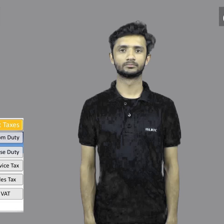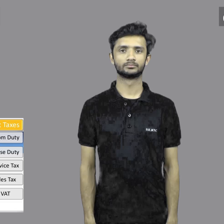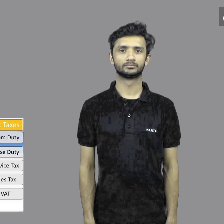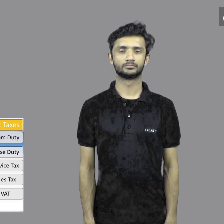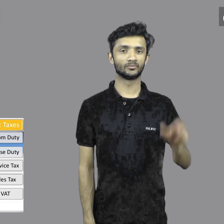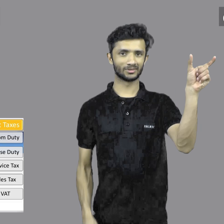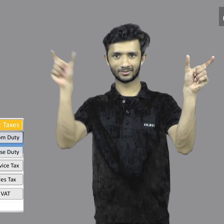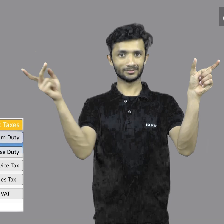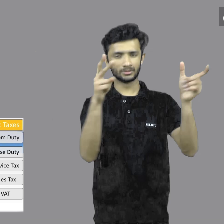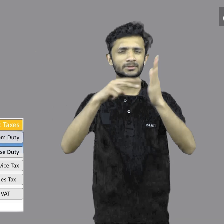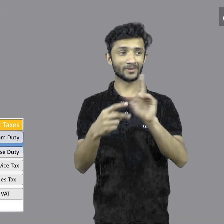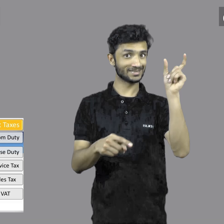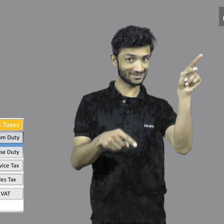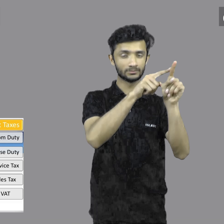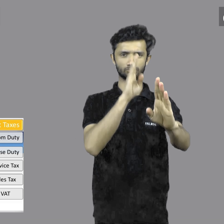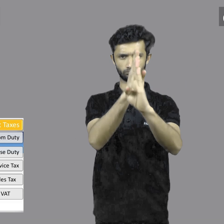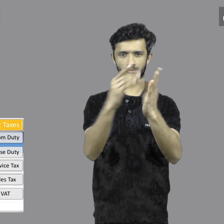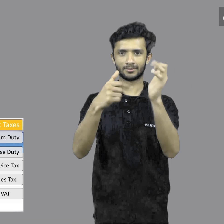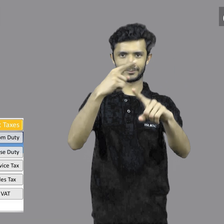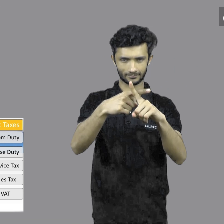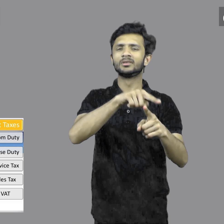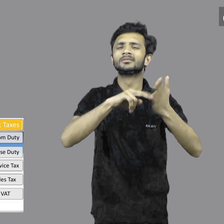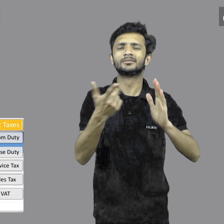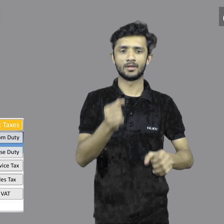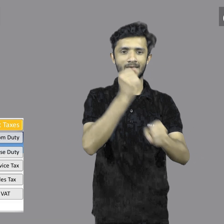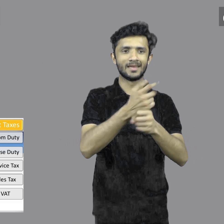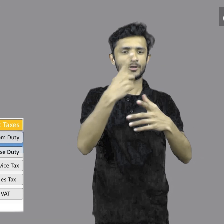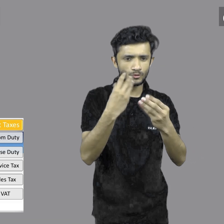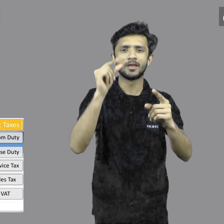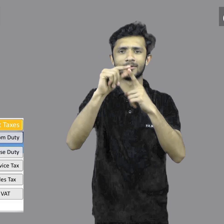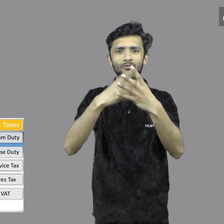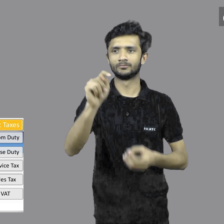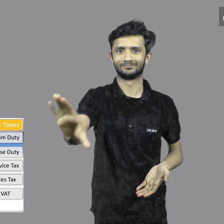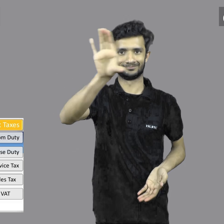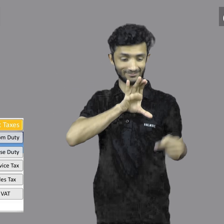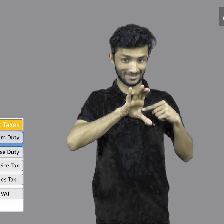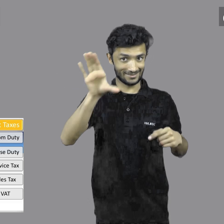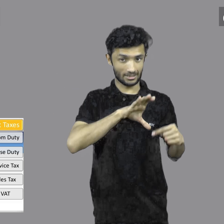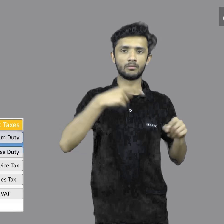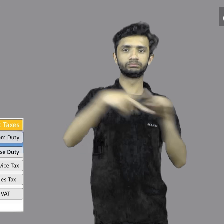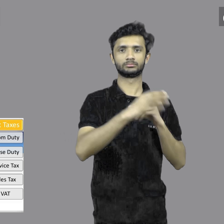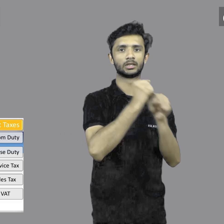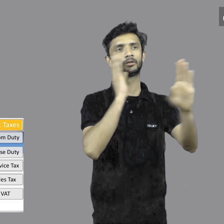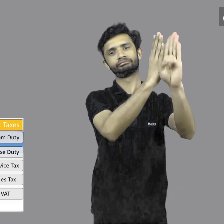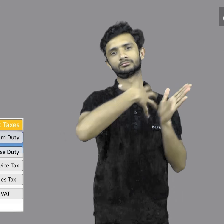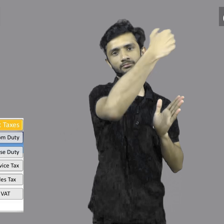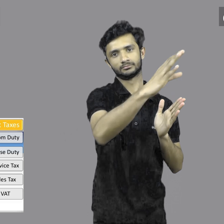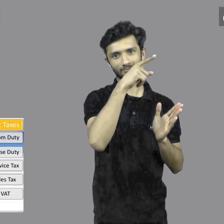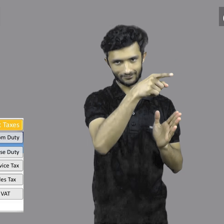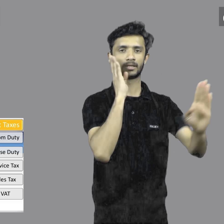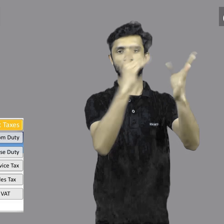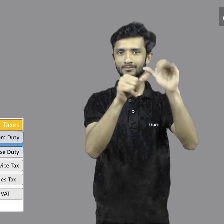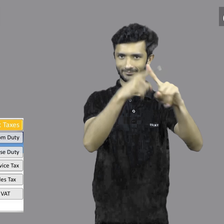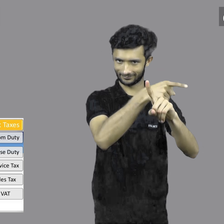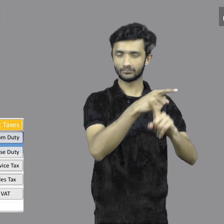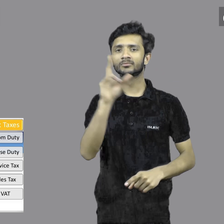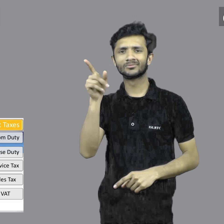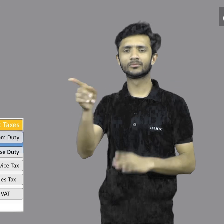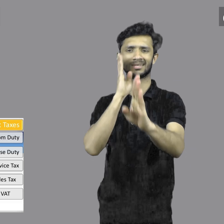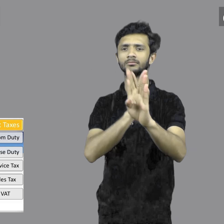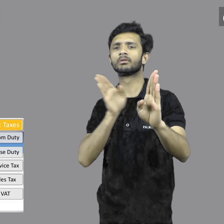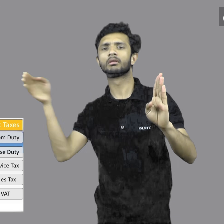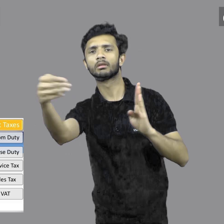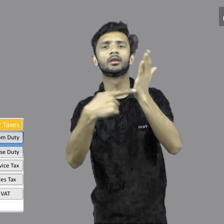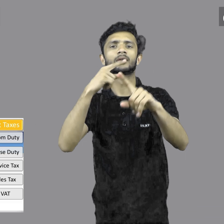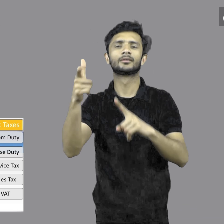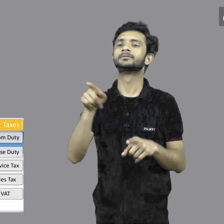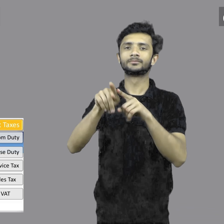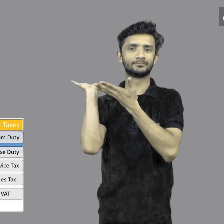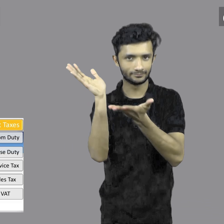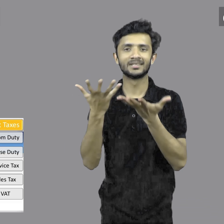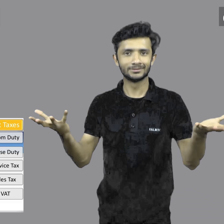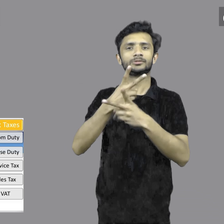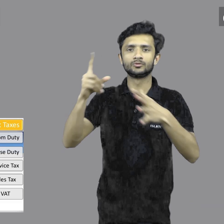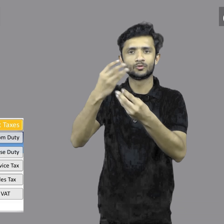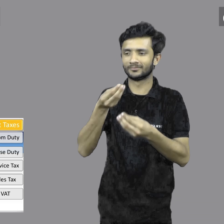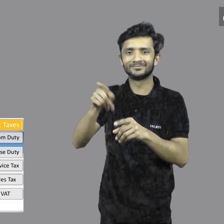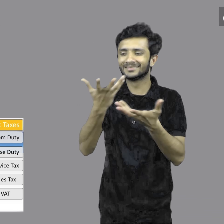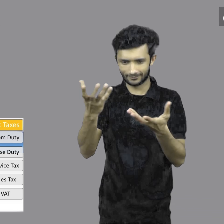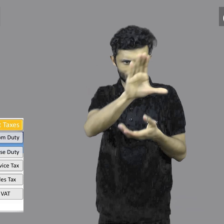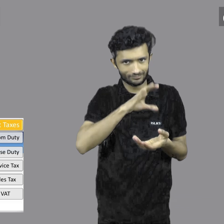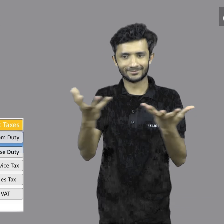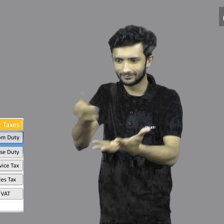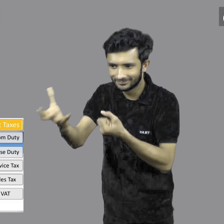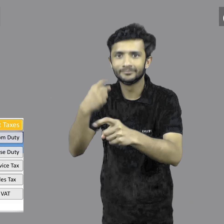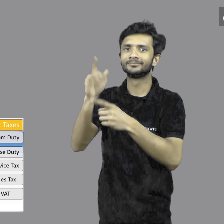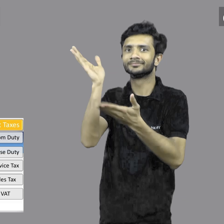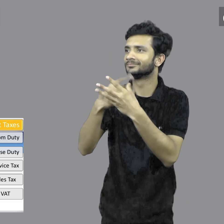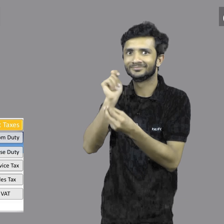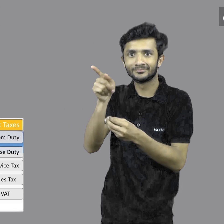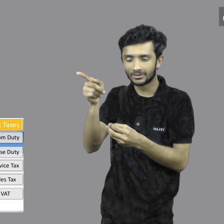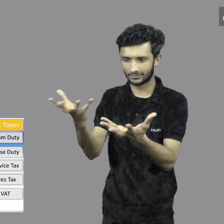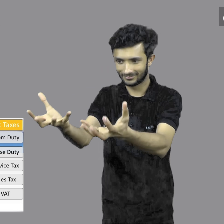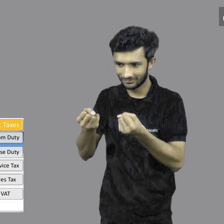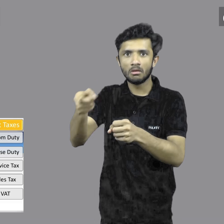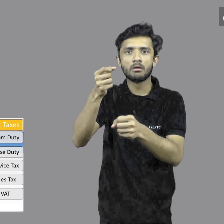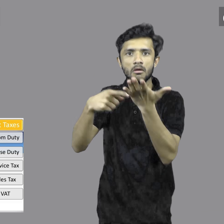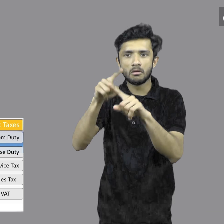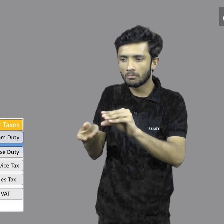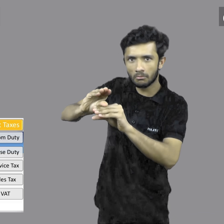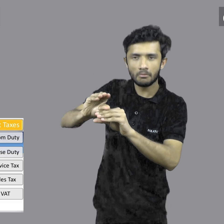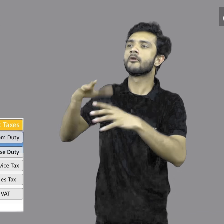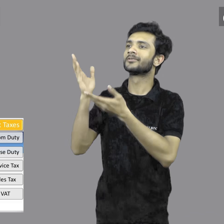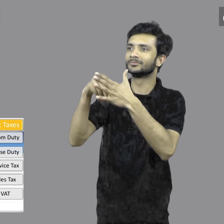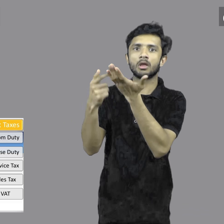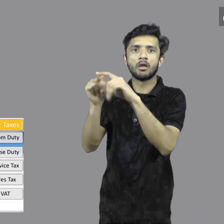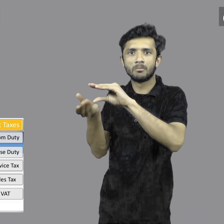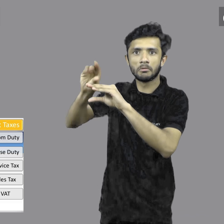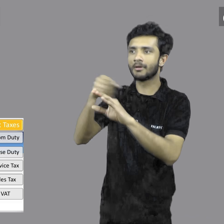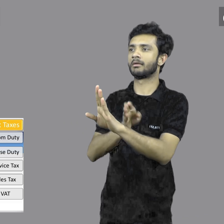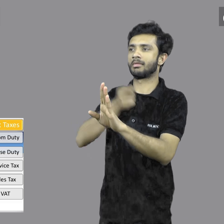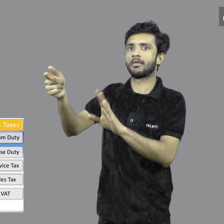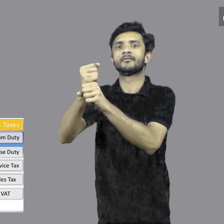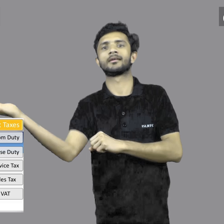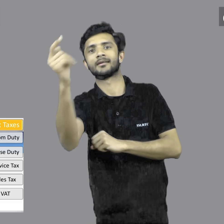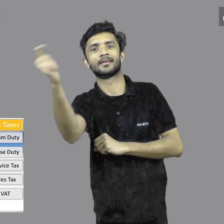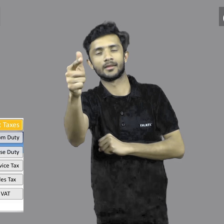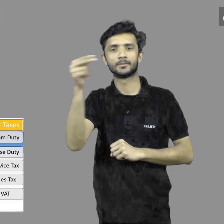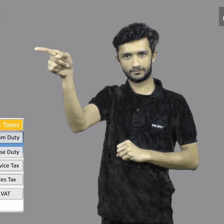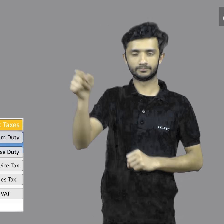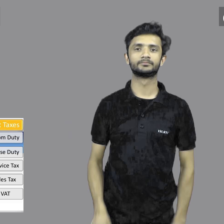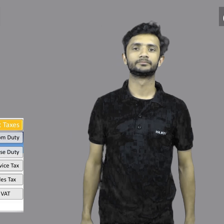Direct Tax and Indirect Tax